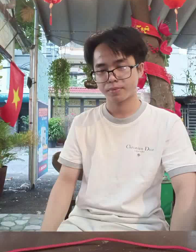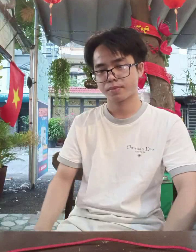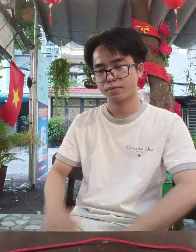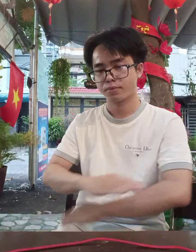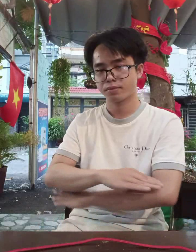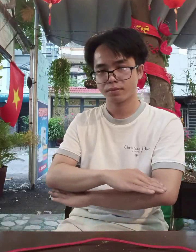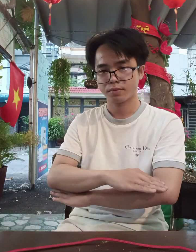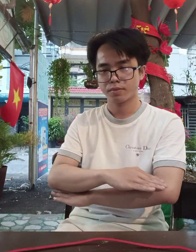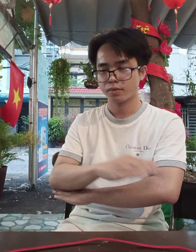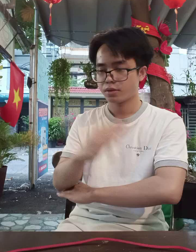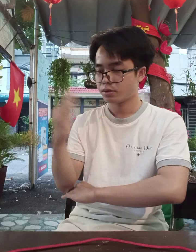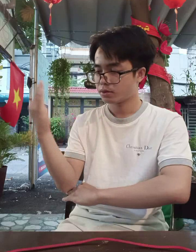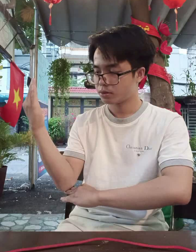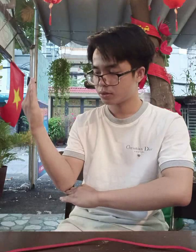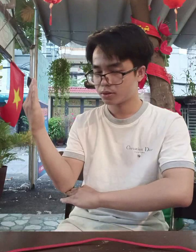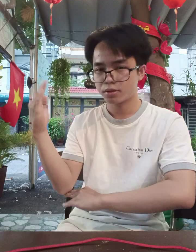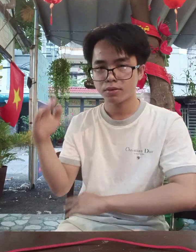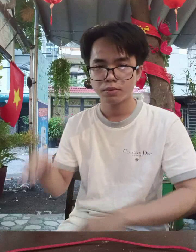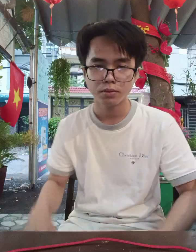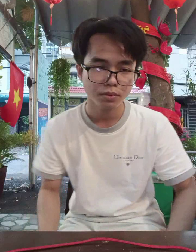buoi sang